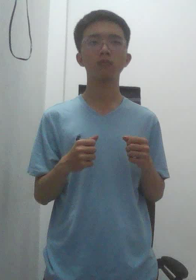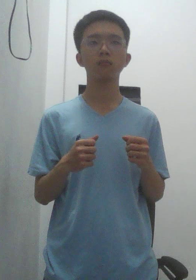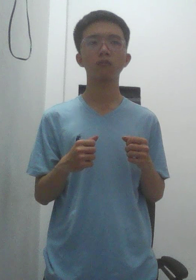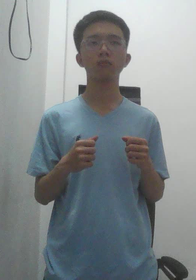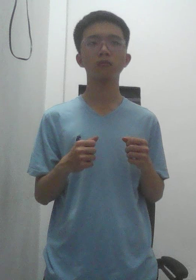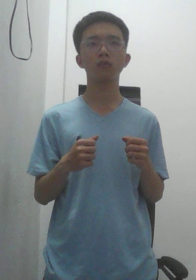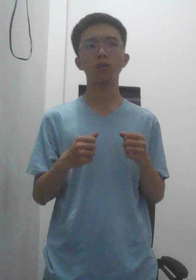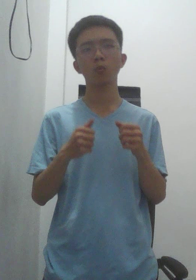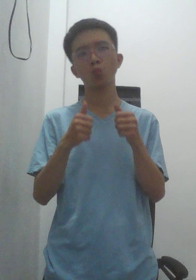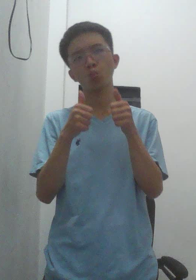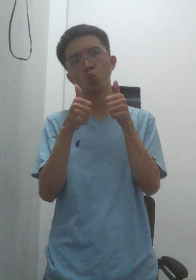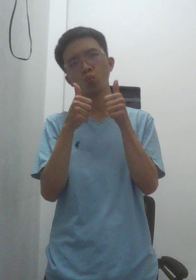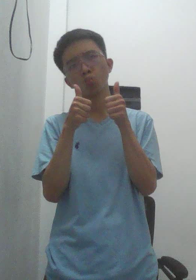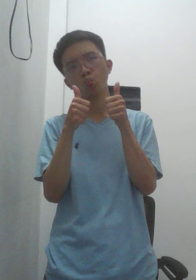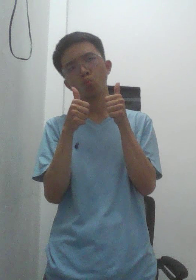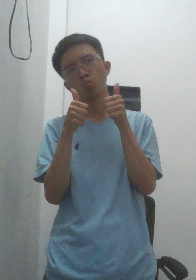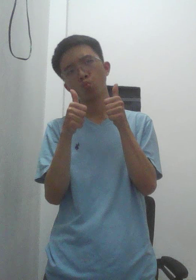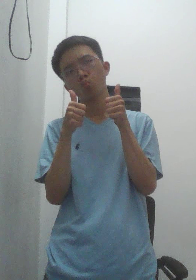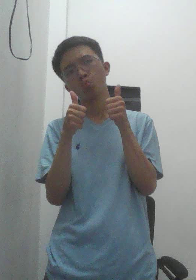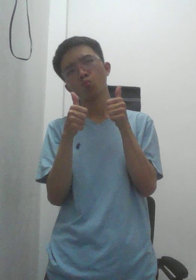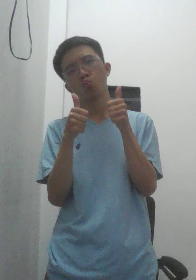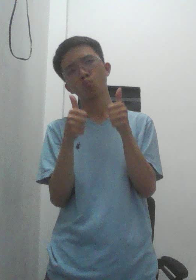rat tot